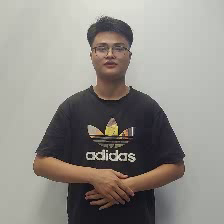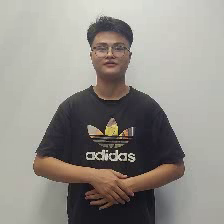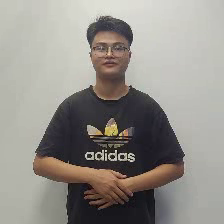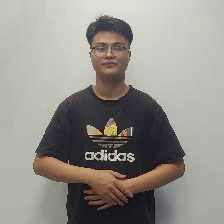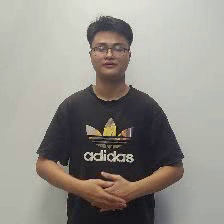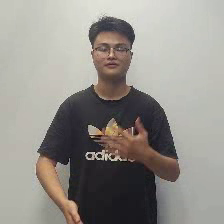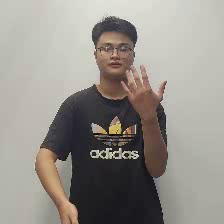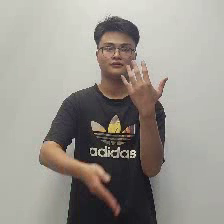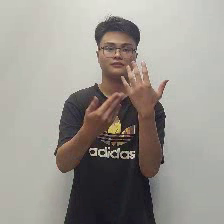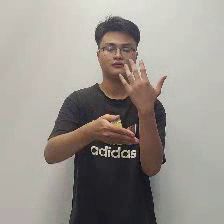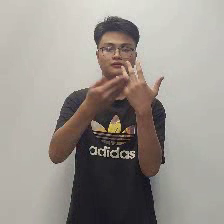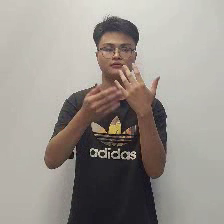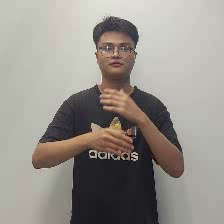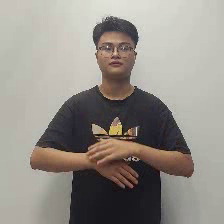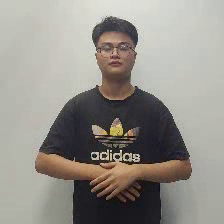Dễ